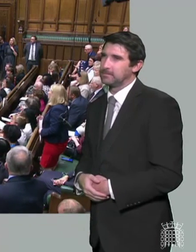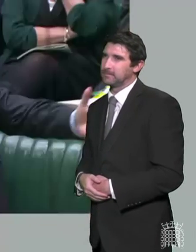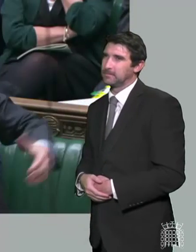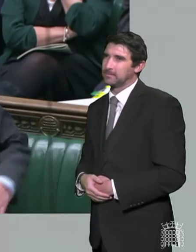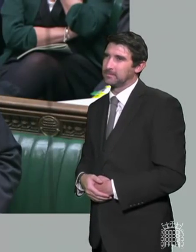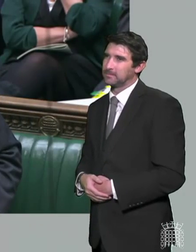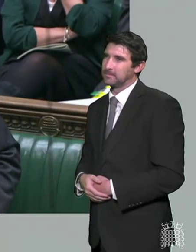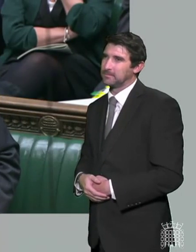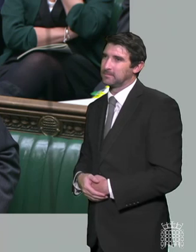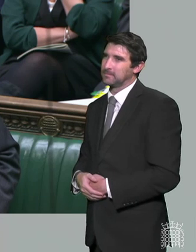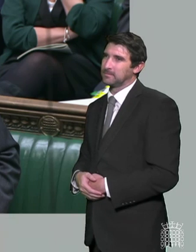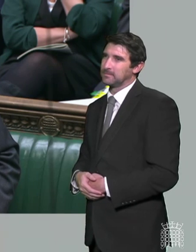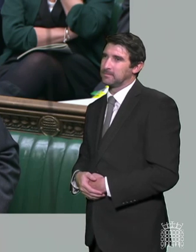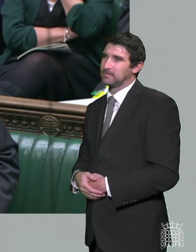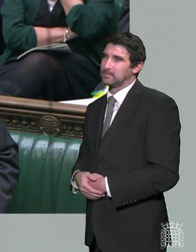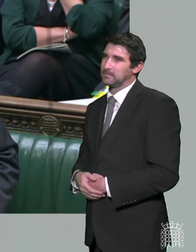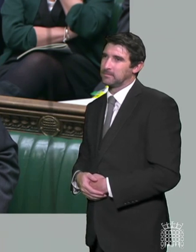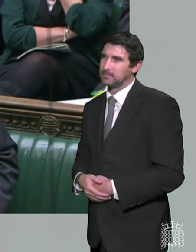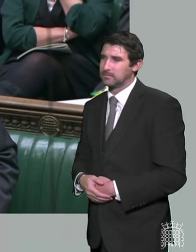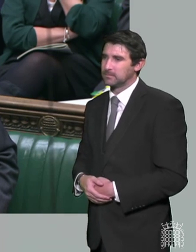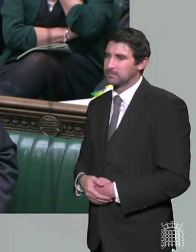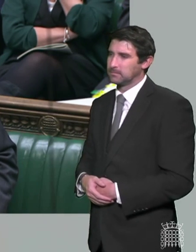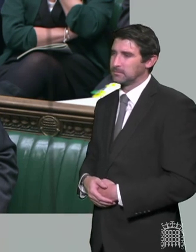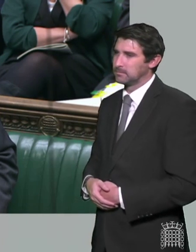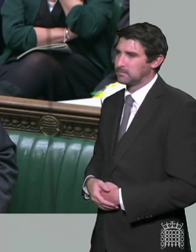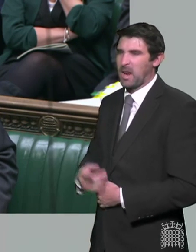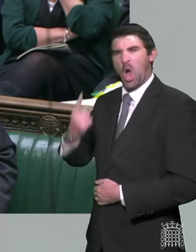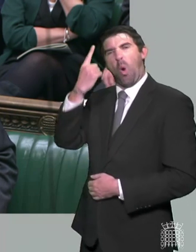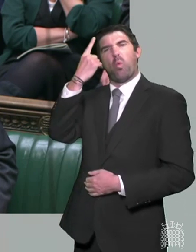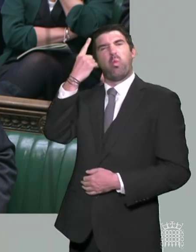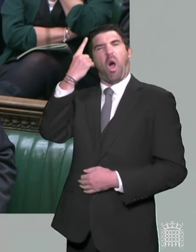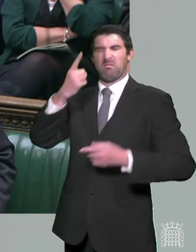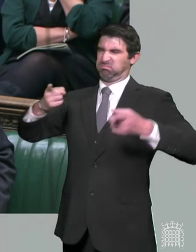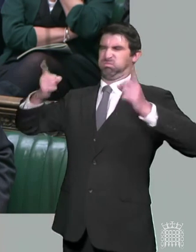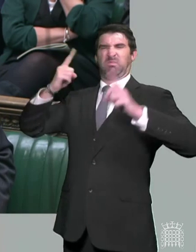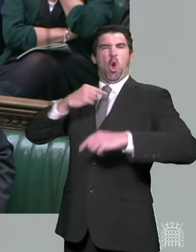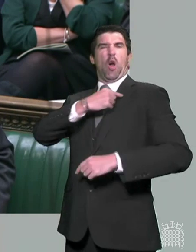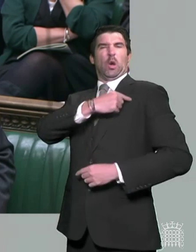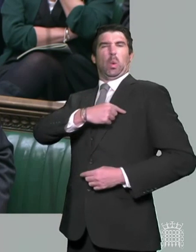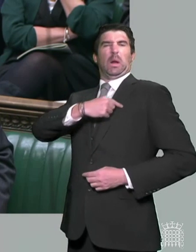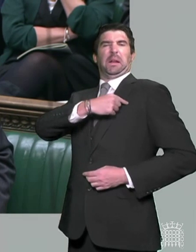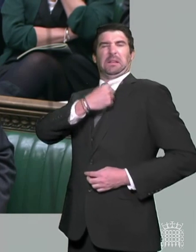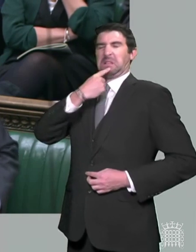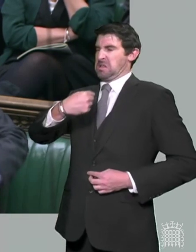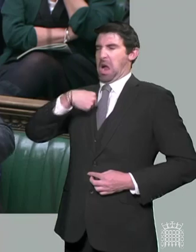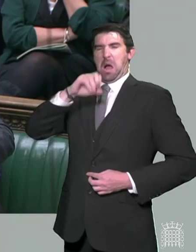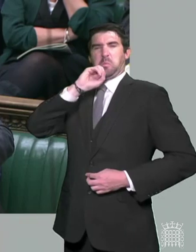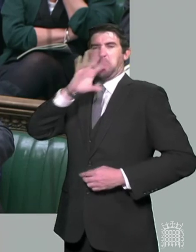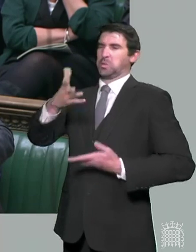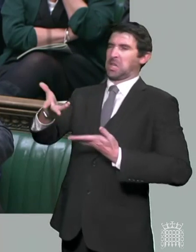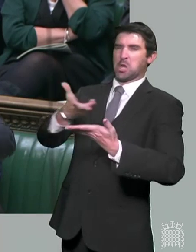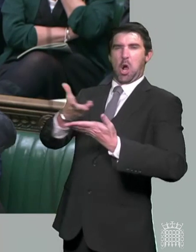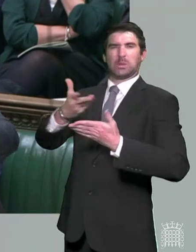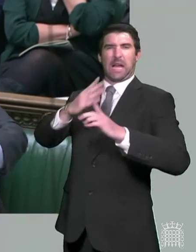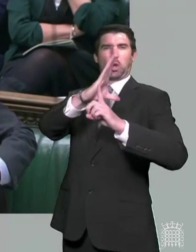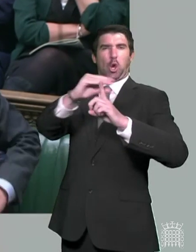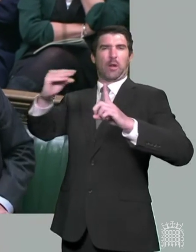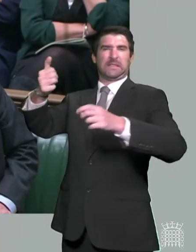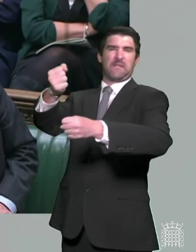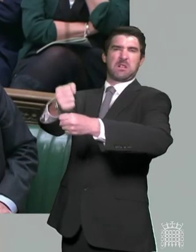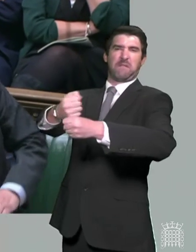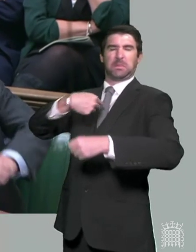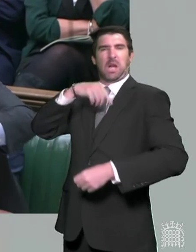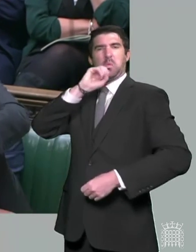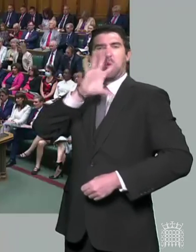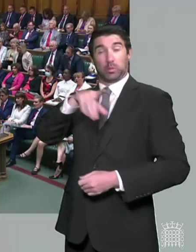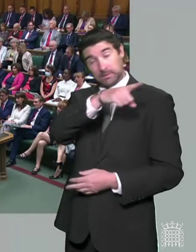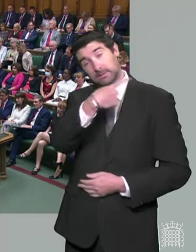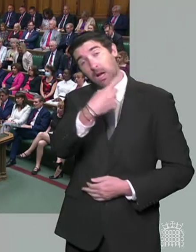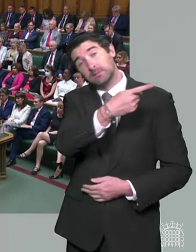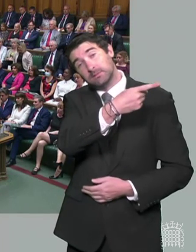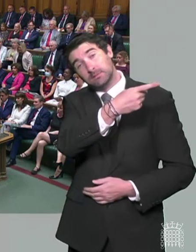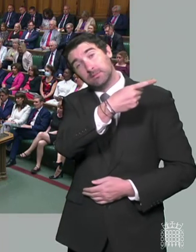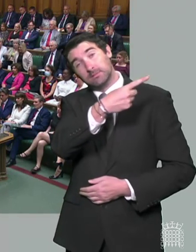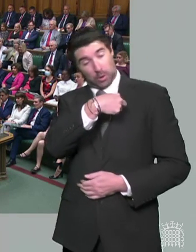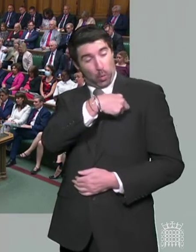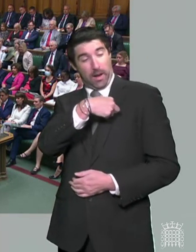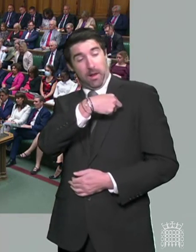I noticed that when one union baron was asked about this, he said, “I don’t negotiate with a Tory Government.” That is what he said, Mr Speaker.